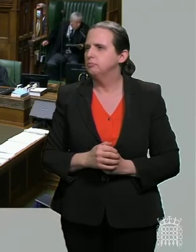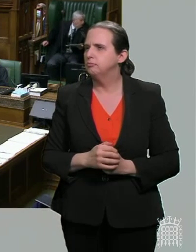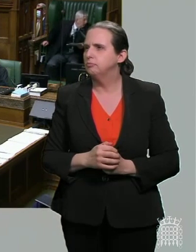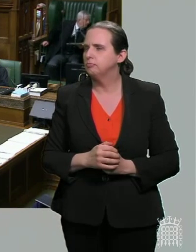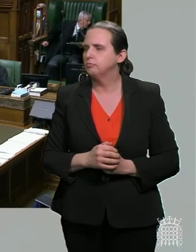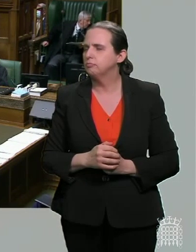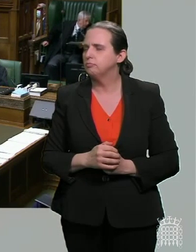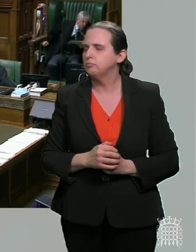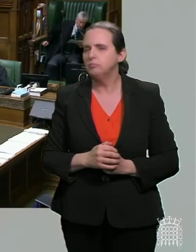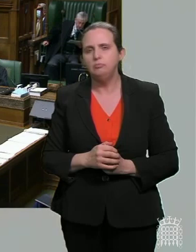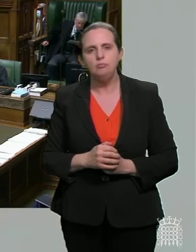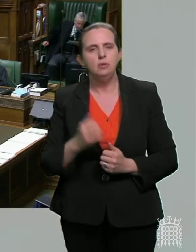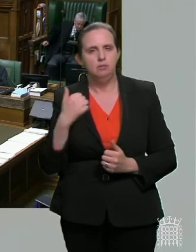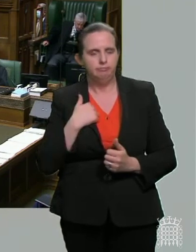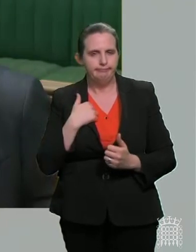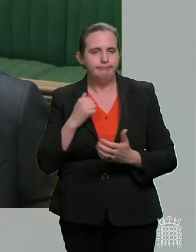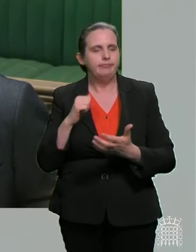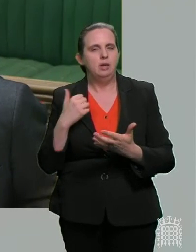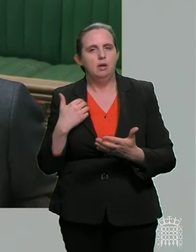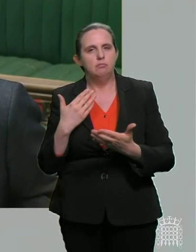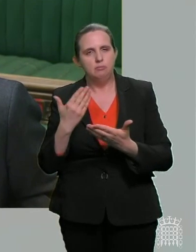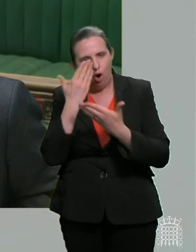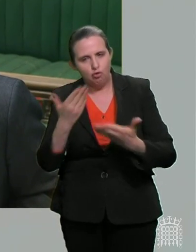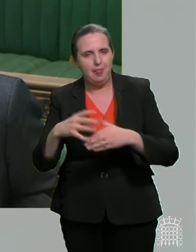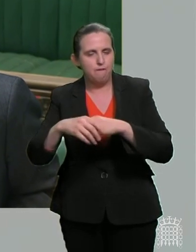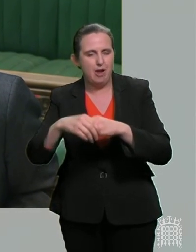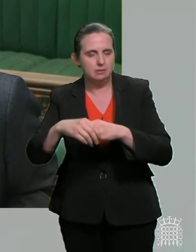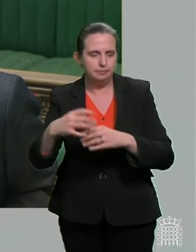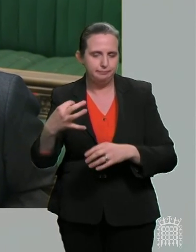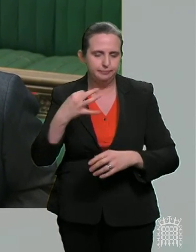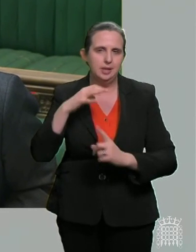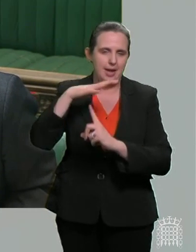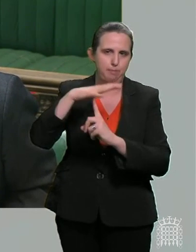My right honourable Friend asks an extremely important question.